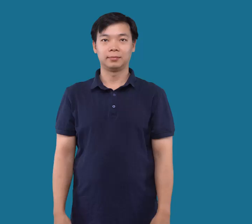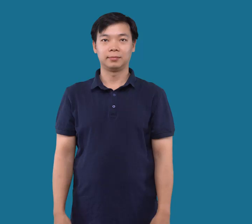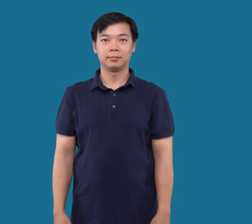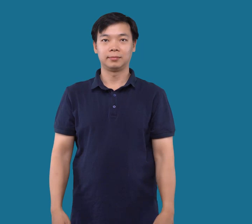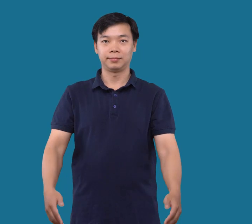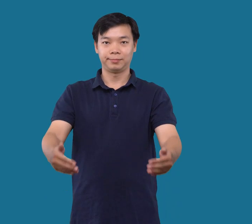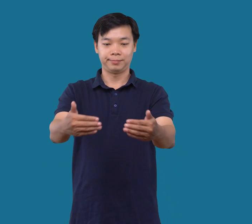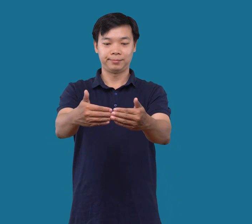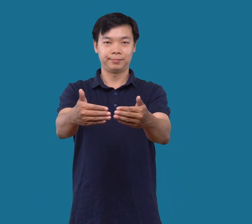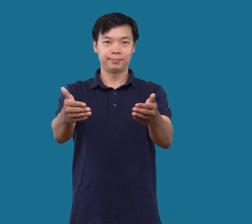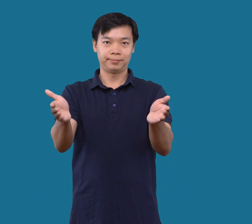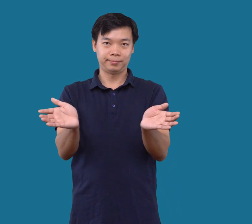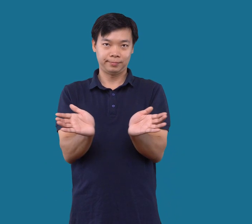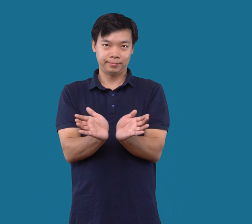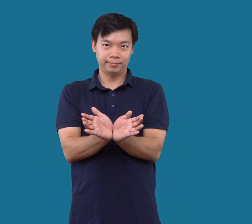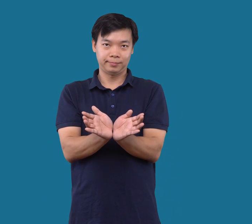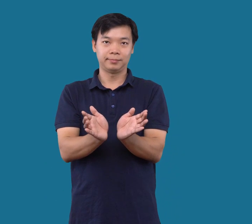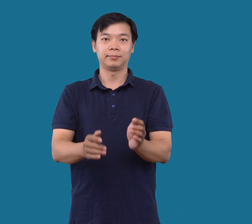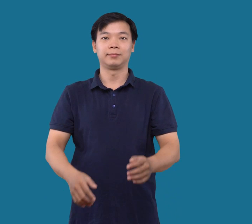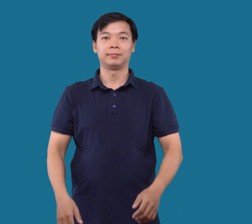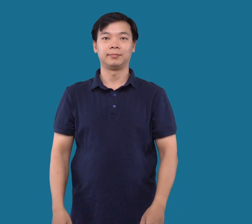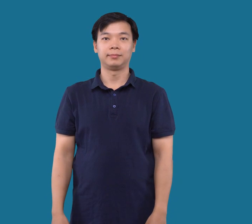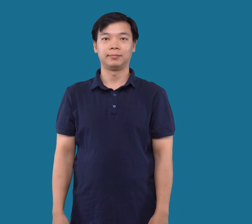chậu